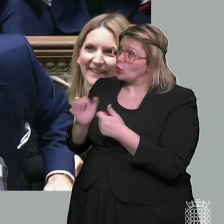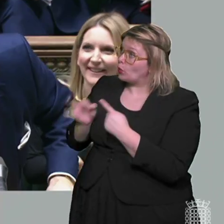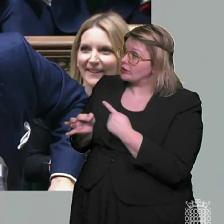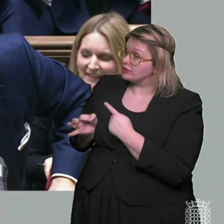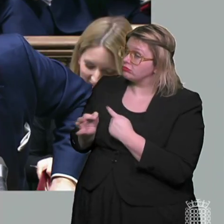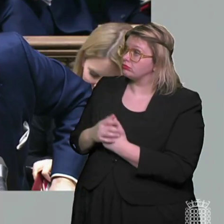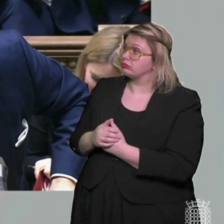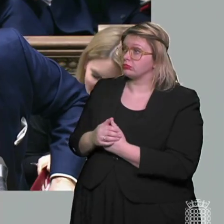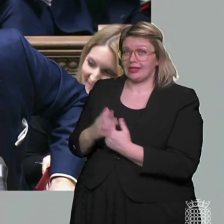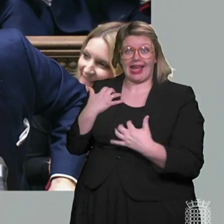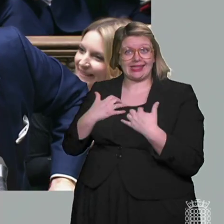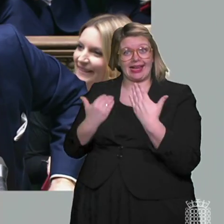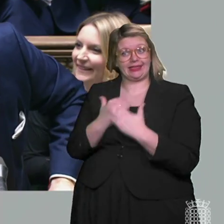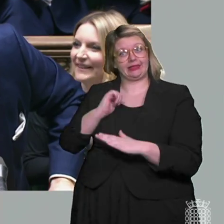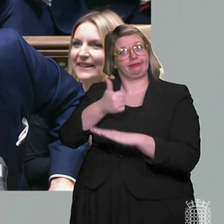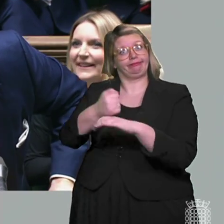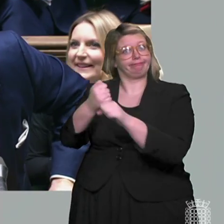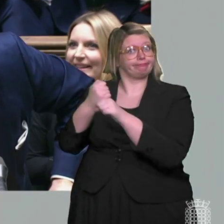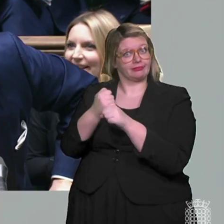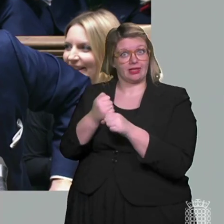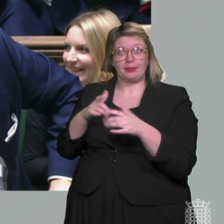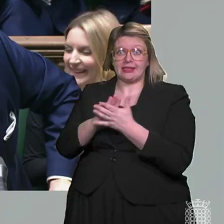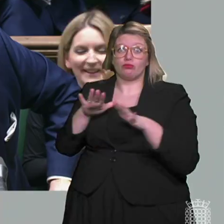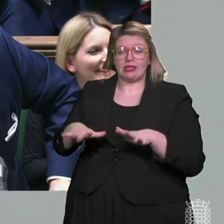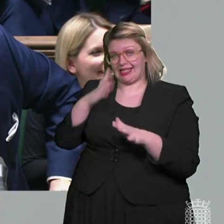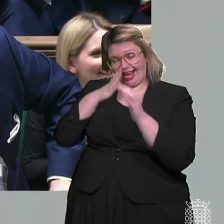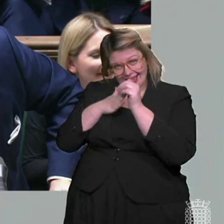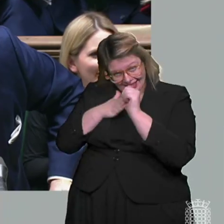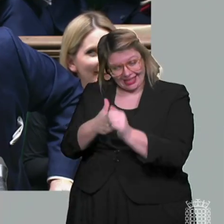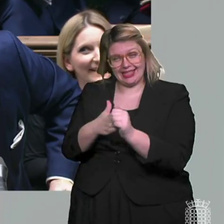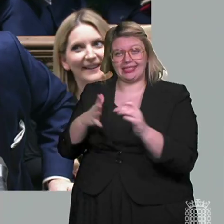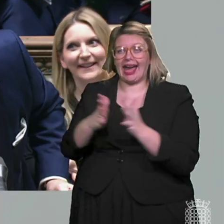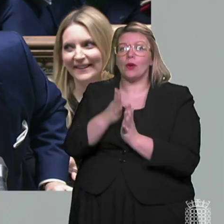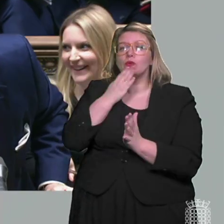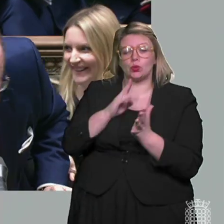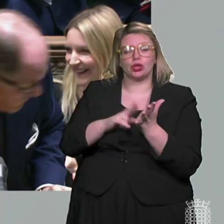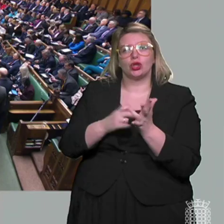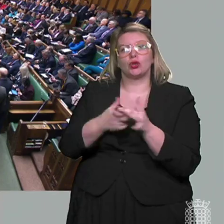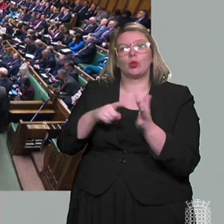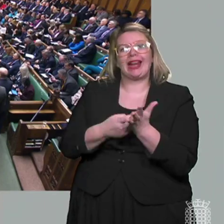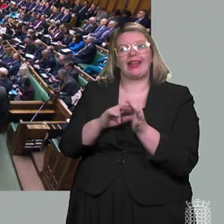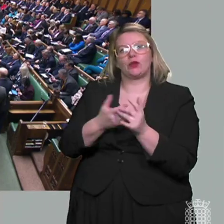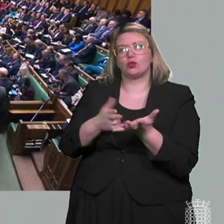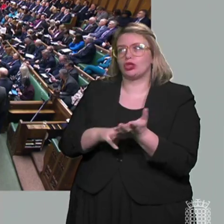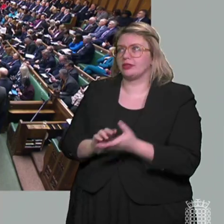It is a very exciting facility, which will see this country lead in the industrial deployment of fusion connectivity to the grid.